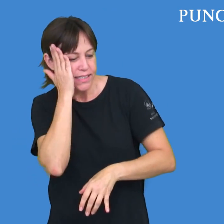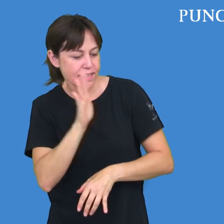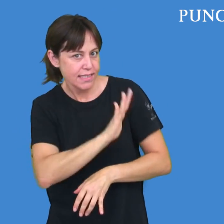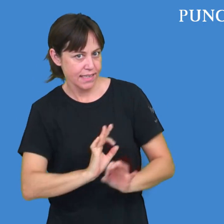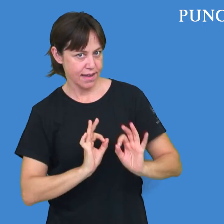dónde